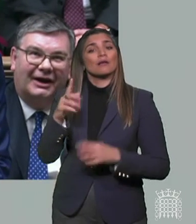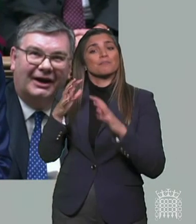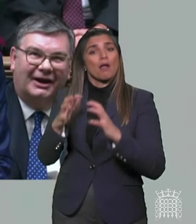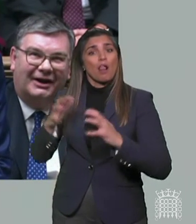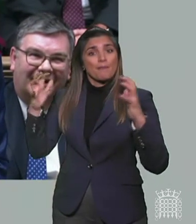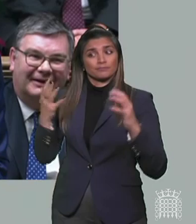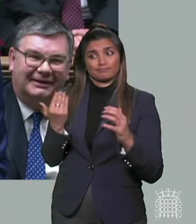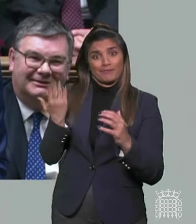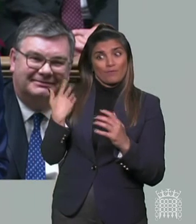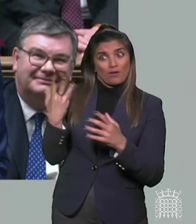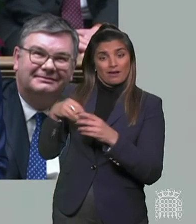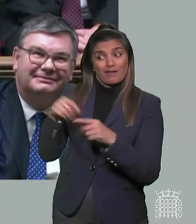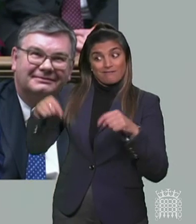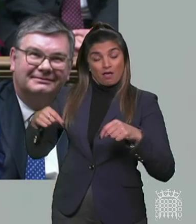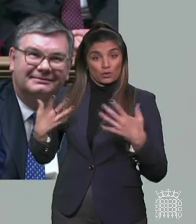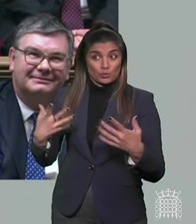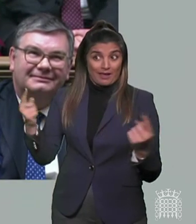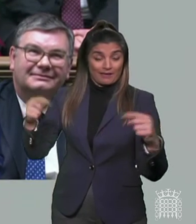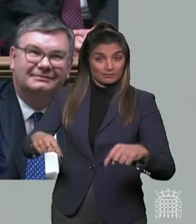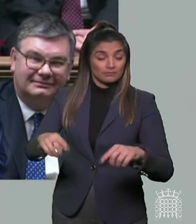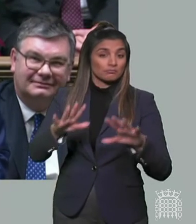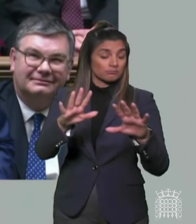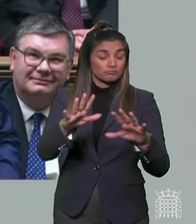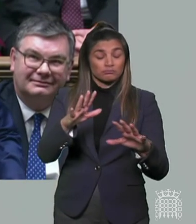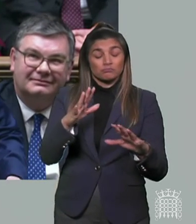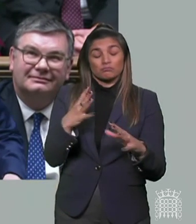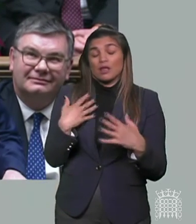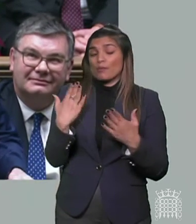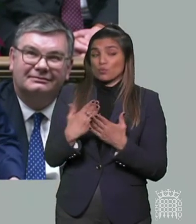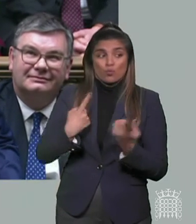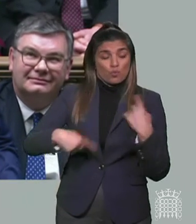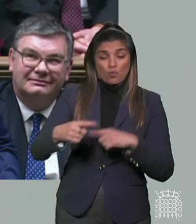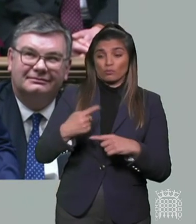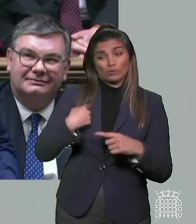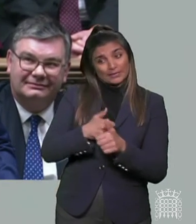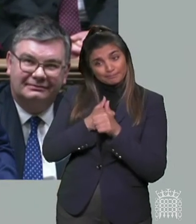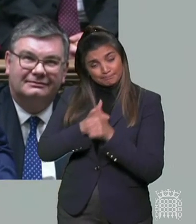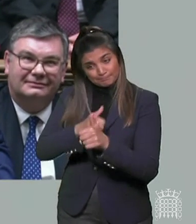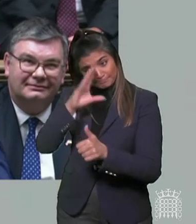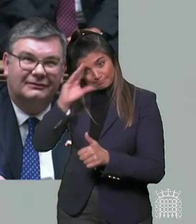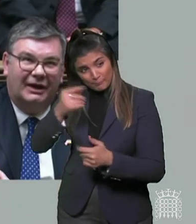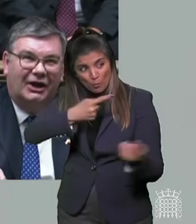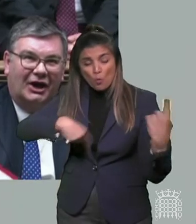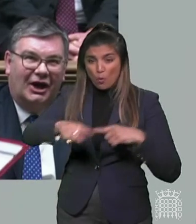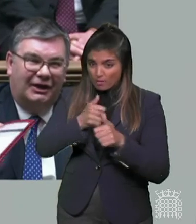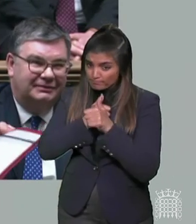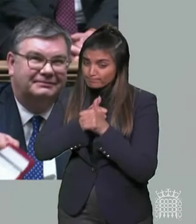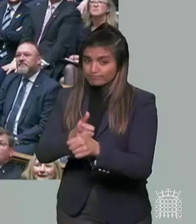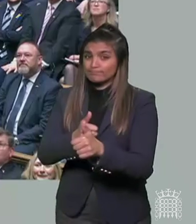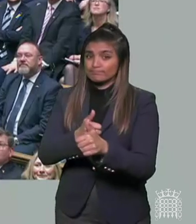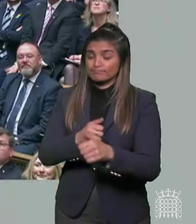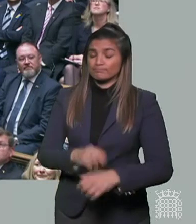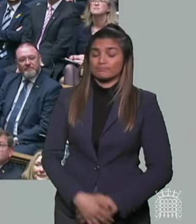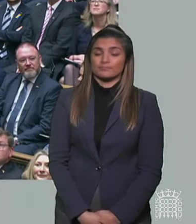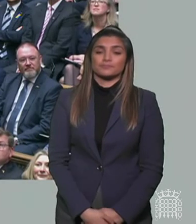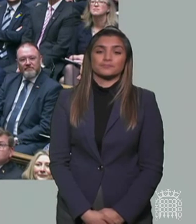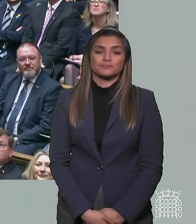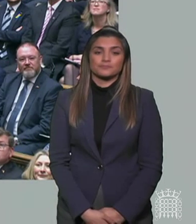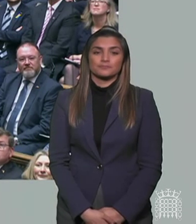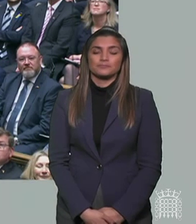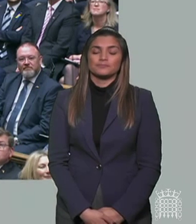I am sure I speak for the whole House in saying that we stand in total solidarity with them.